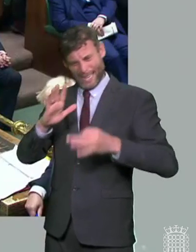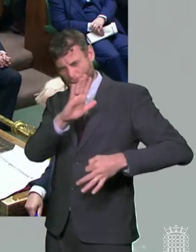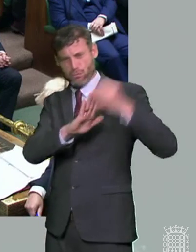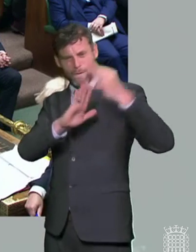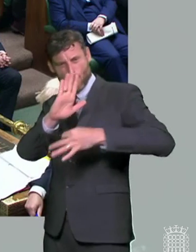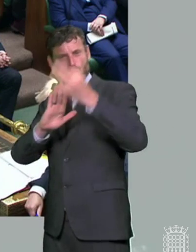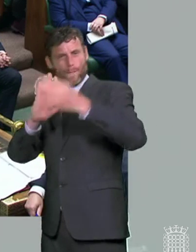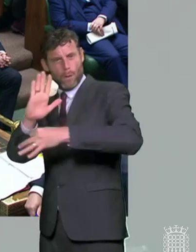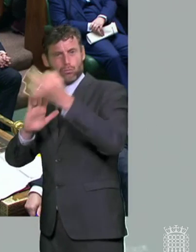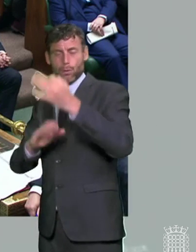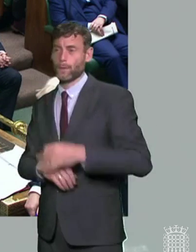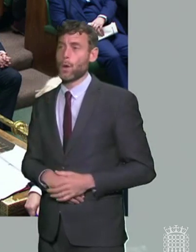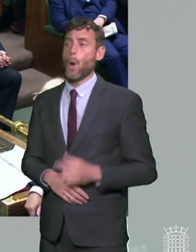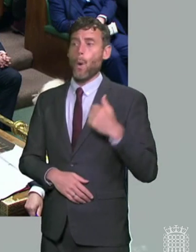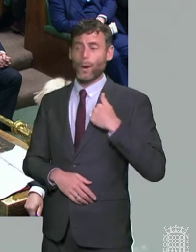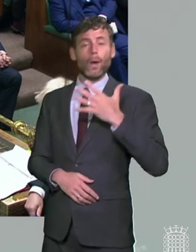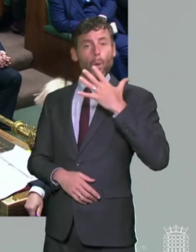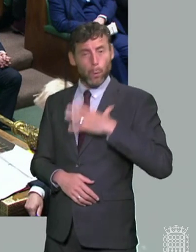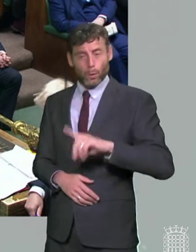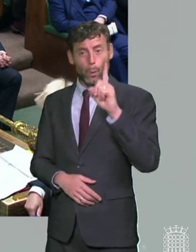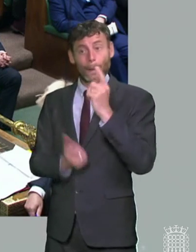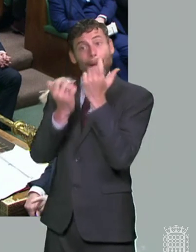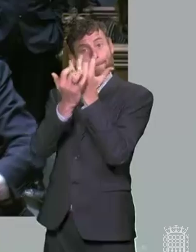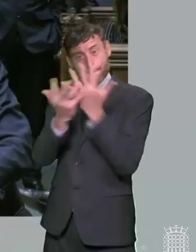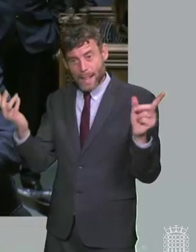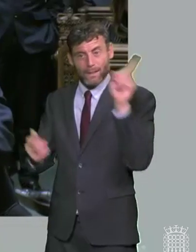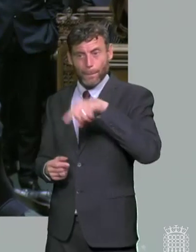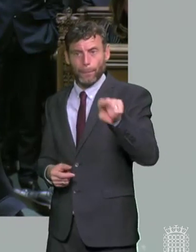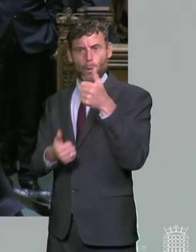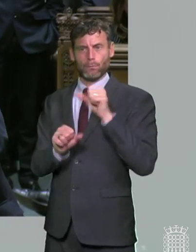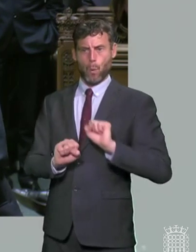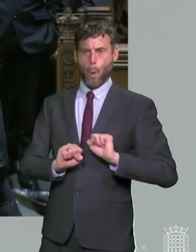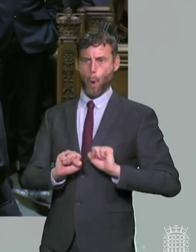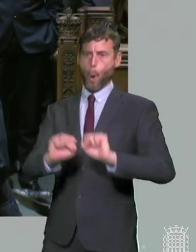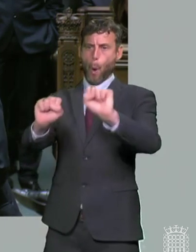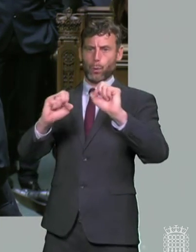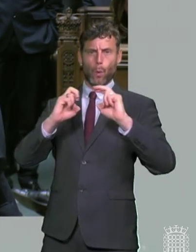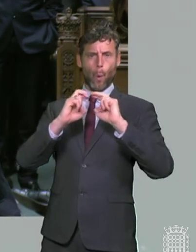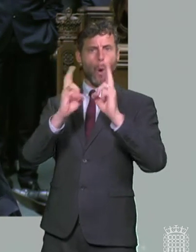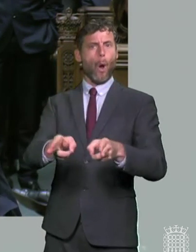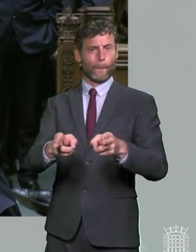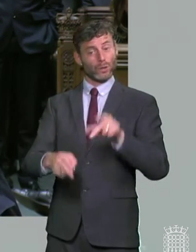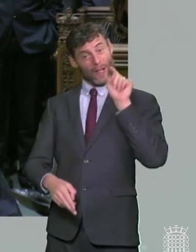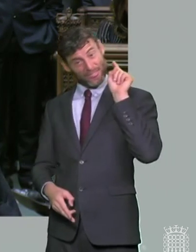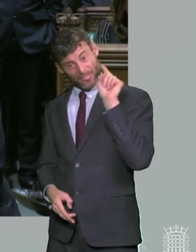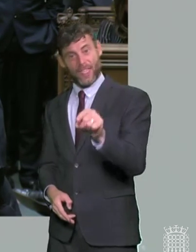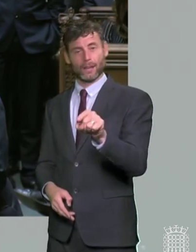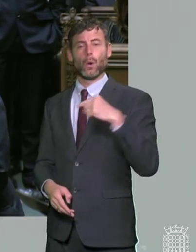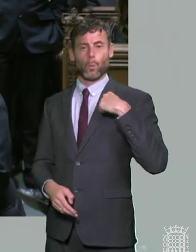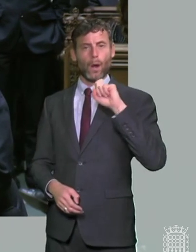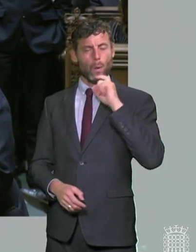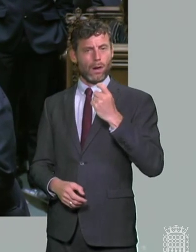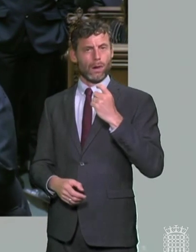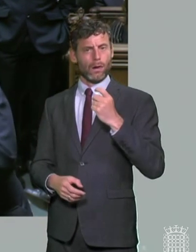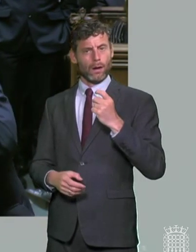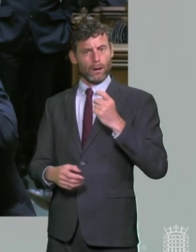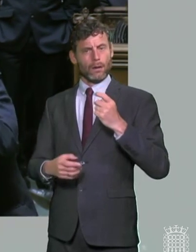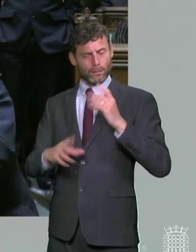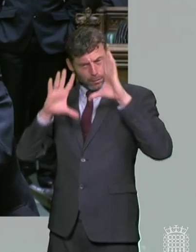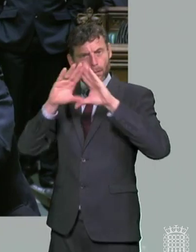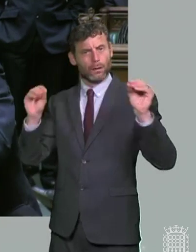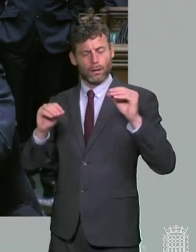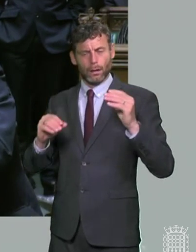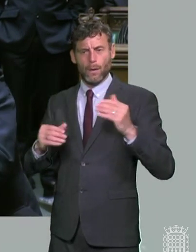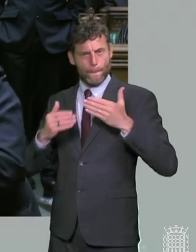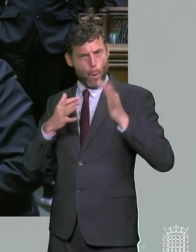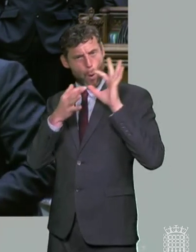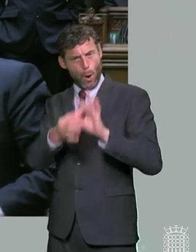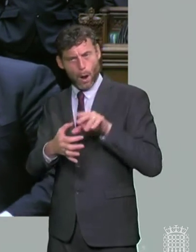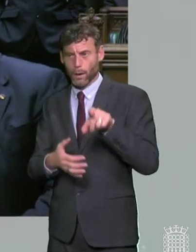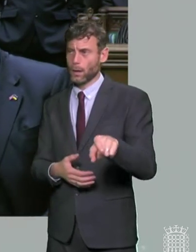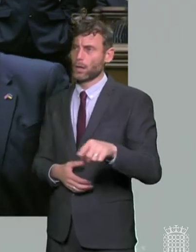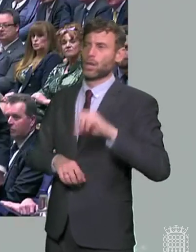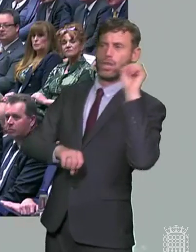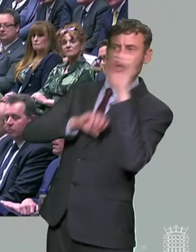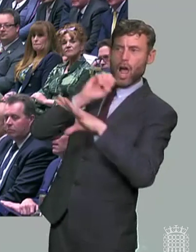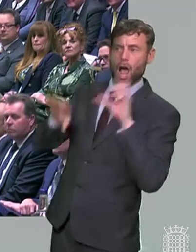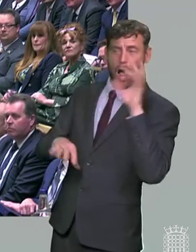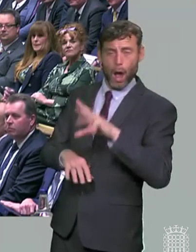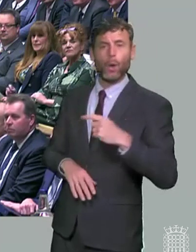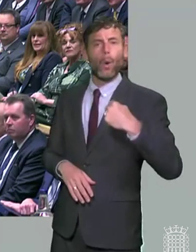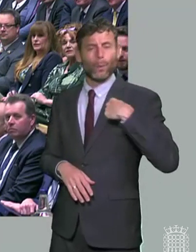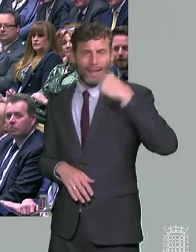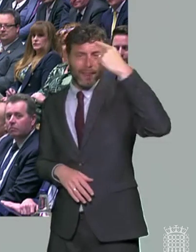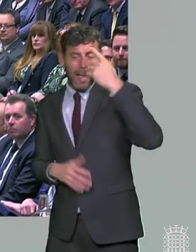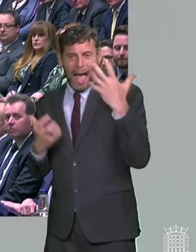We are expanding home ownership, as the Secretary of State for Levelling Up, Housing and Communities and I will do for millions of people who currently do not have it— No.